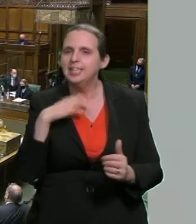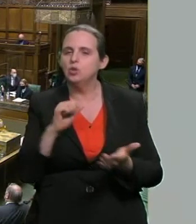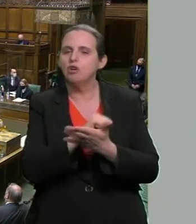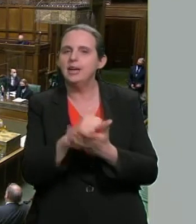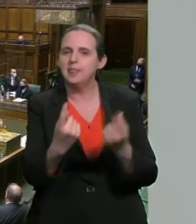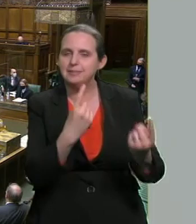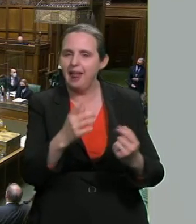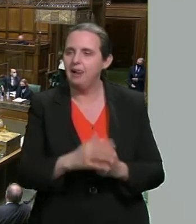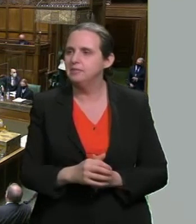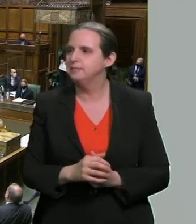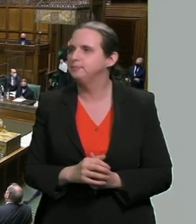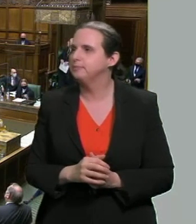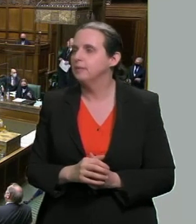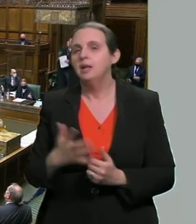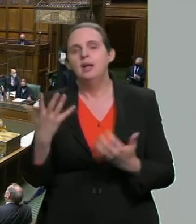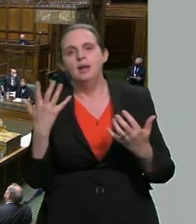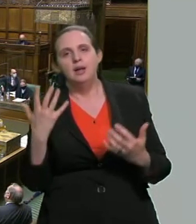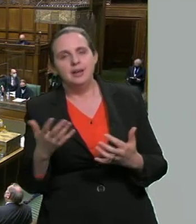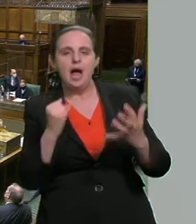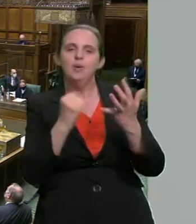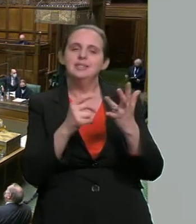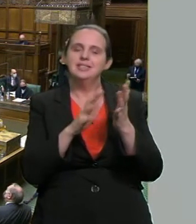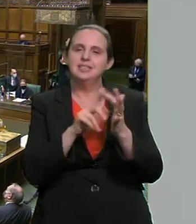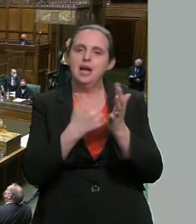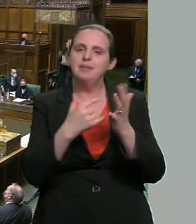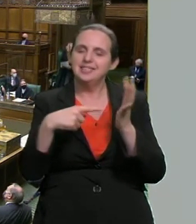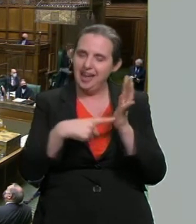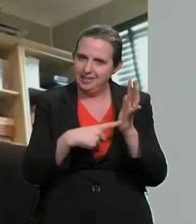In which case, let us go down to Somerset to Ian Liddell-Grainger, who is ready on the starting blocks.